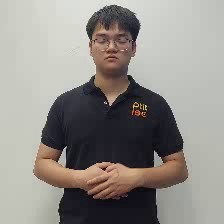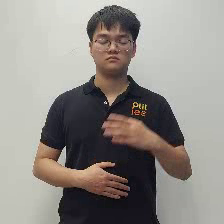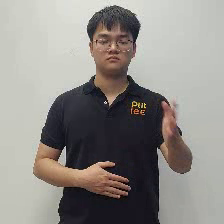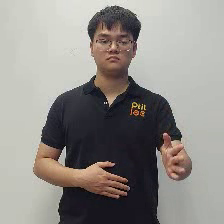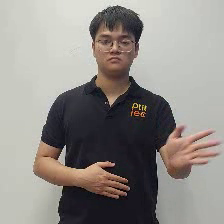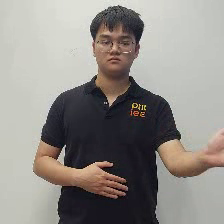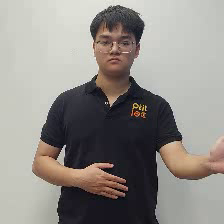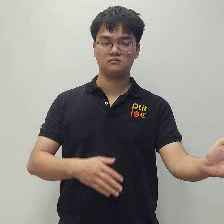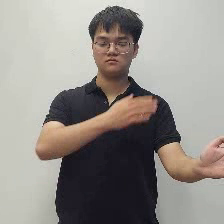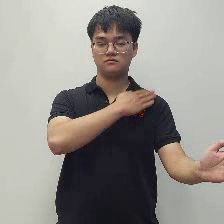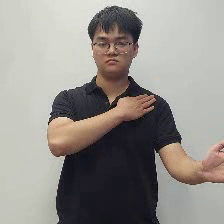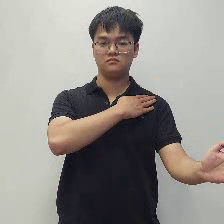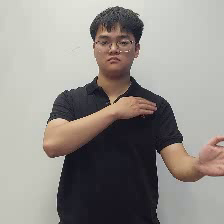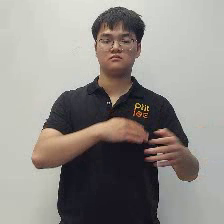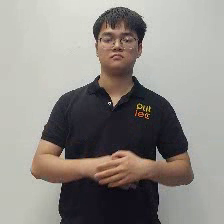Rẽ trái